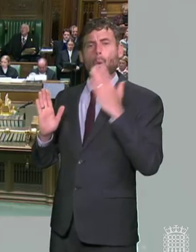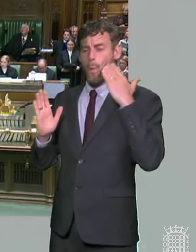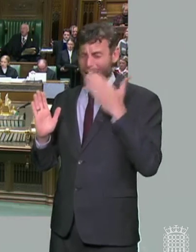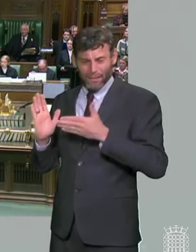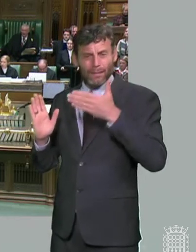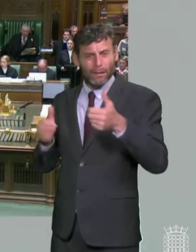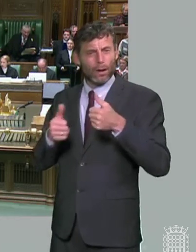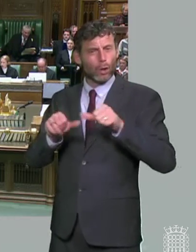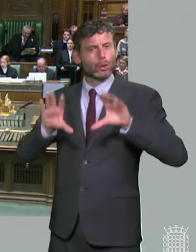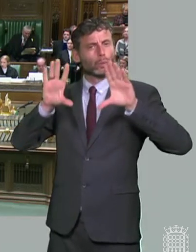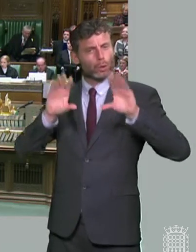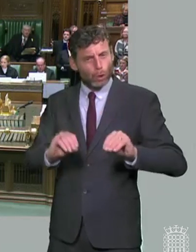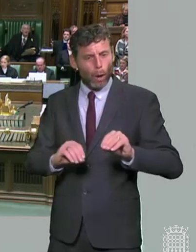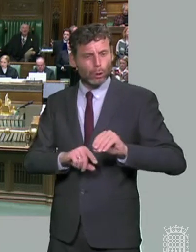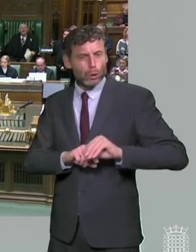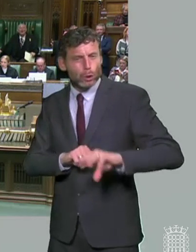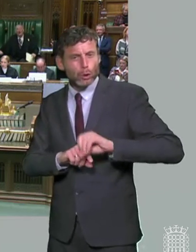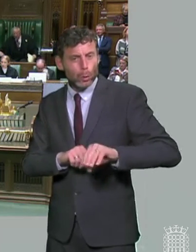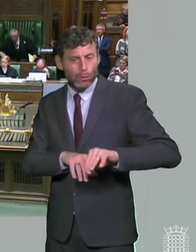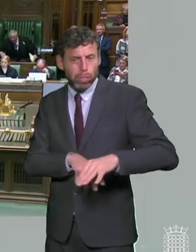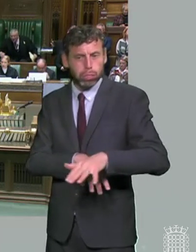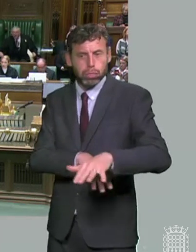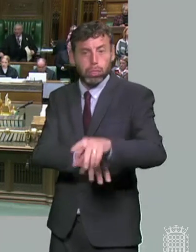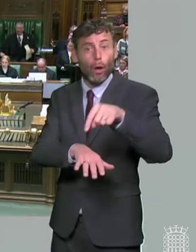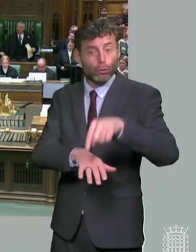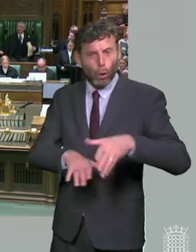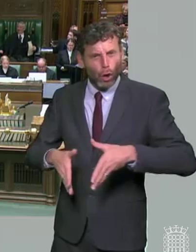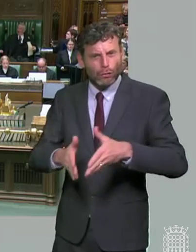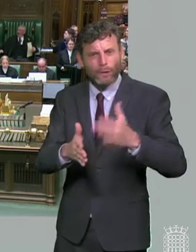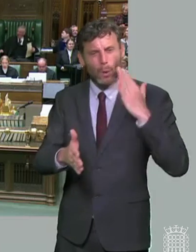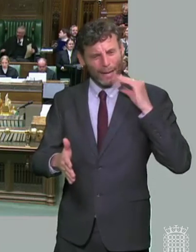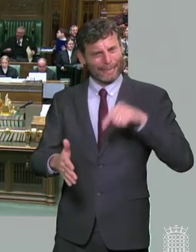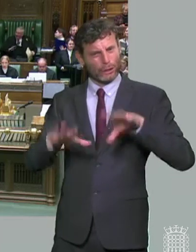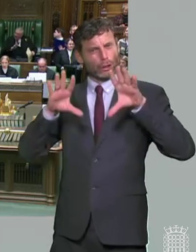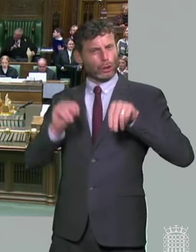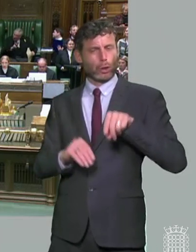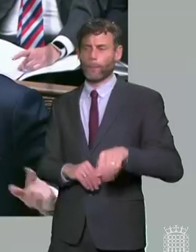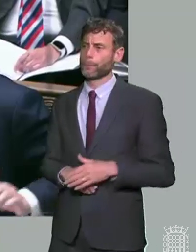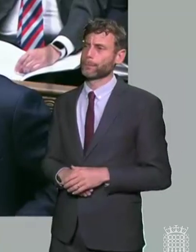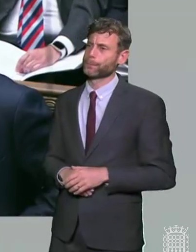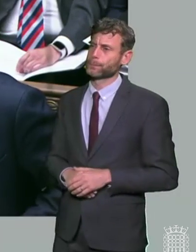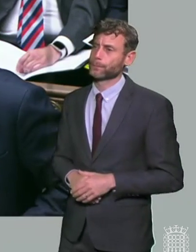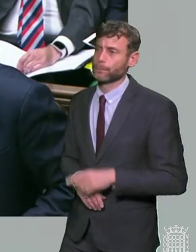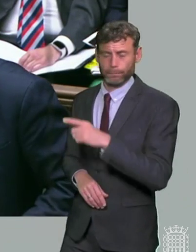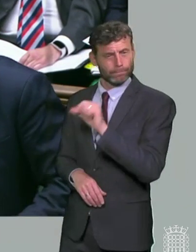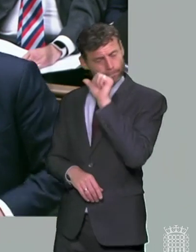I share my right honourable and learned Friend’s concern.